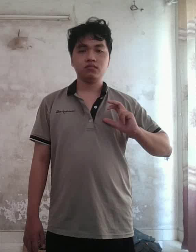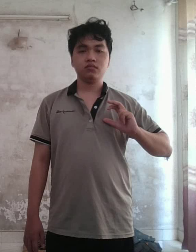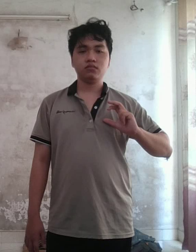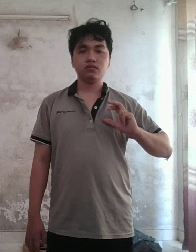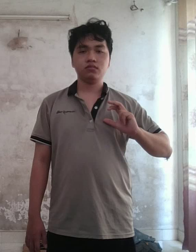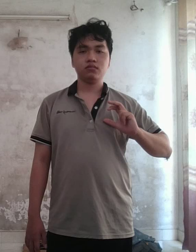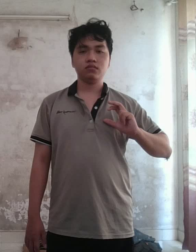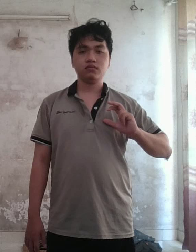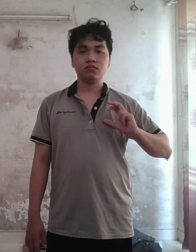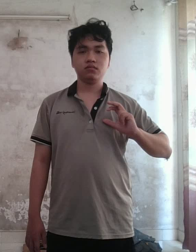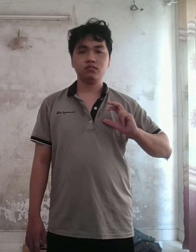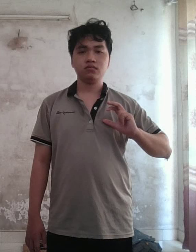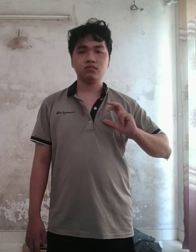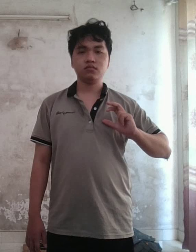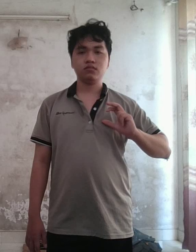giau co